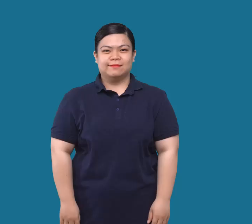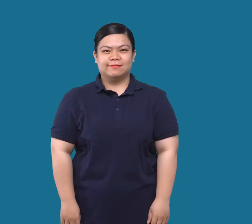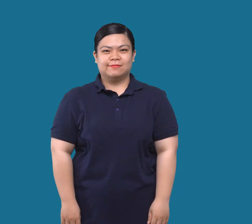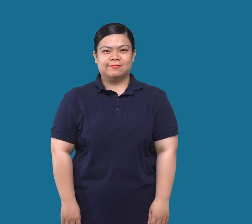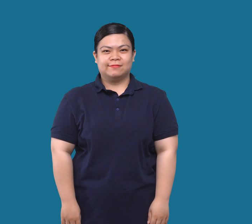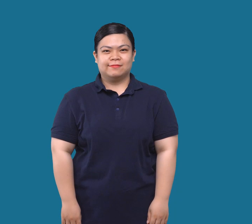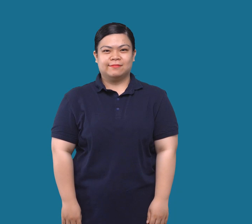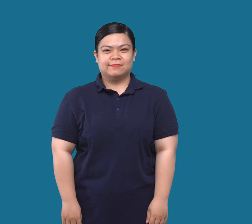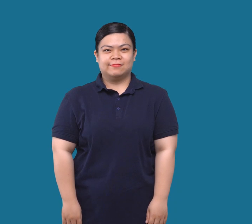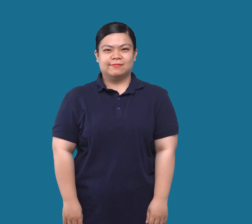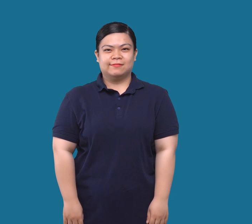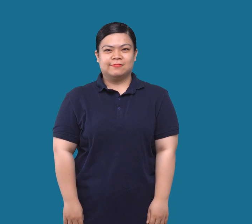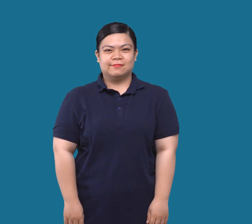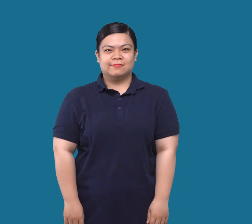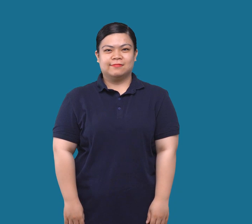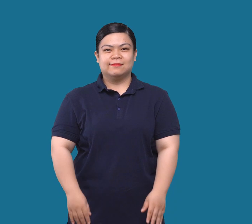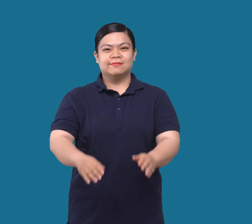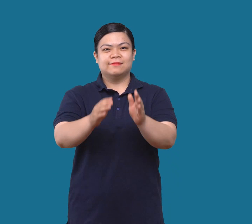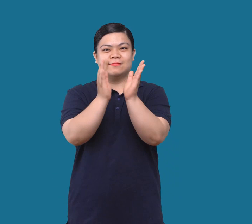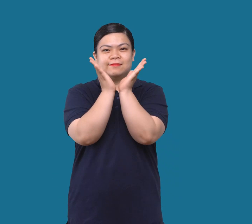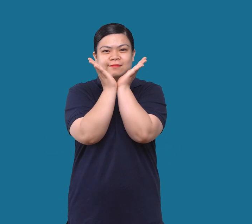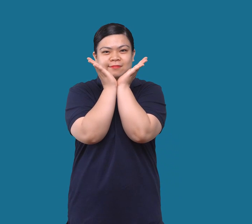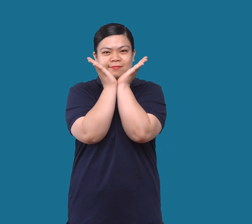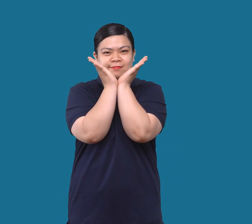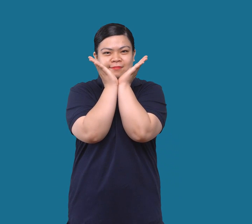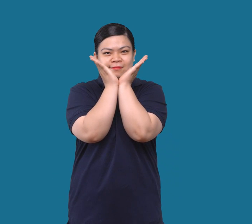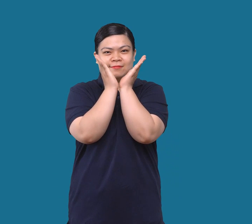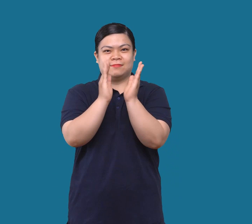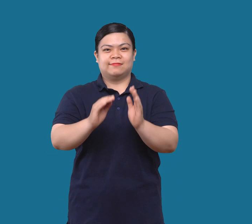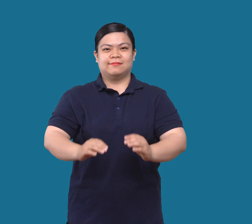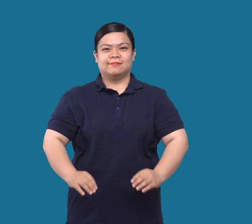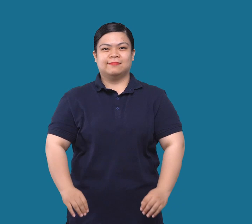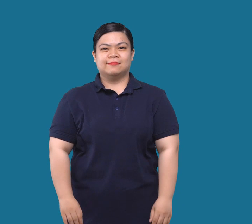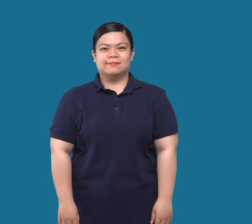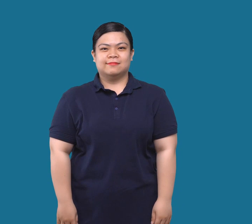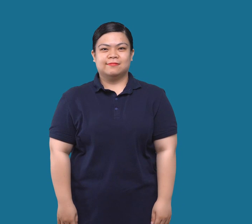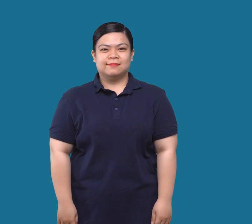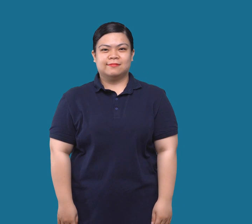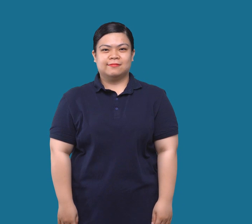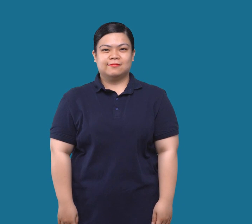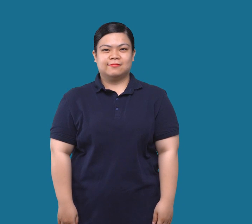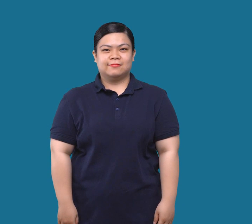phễu